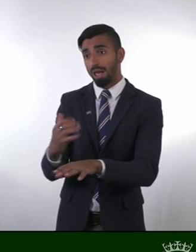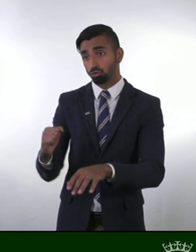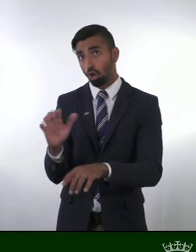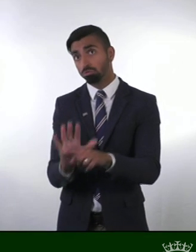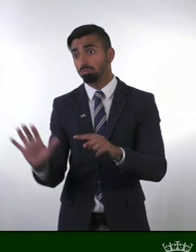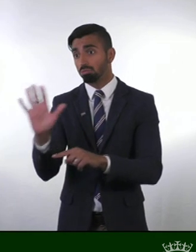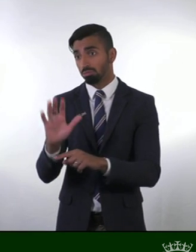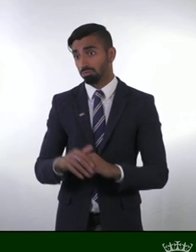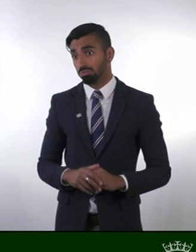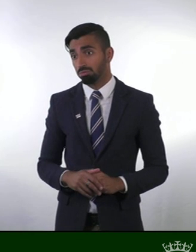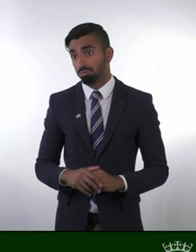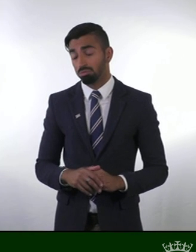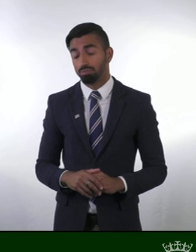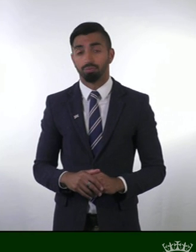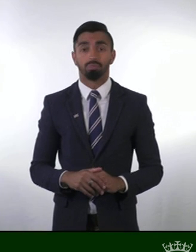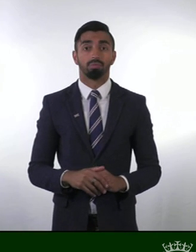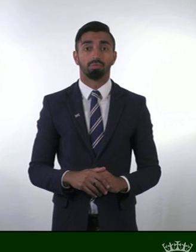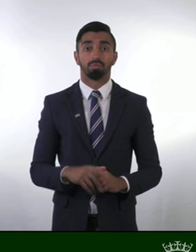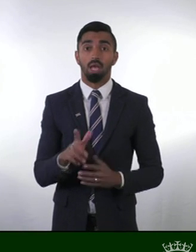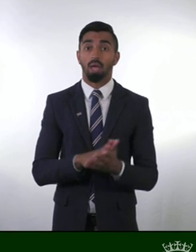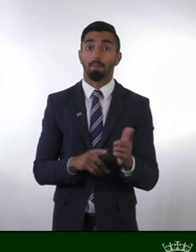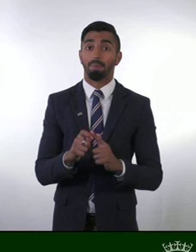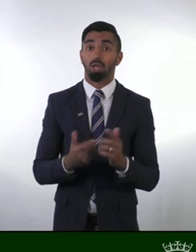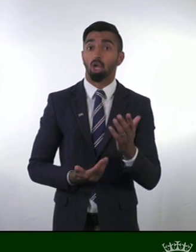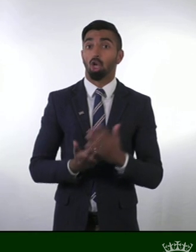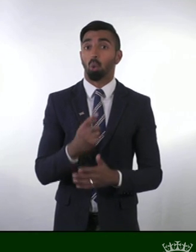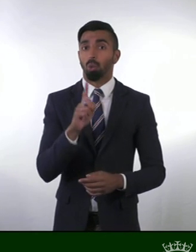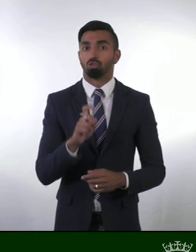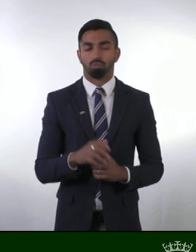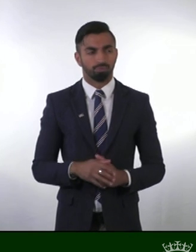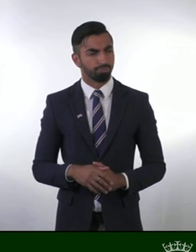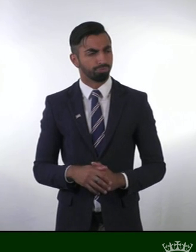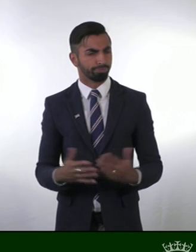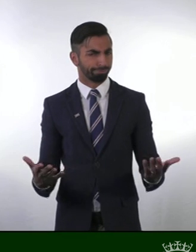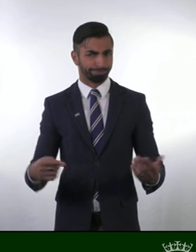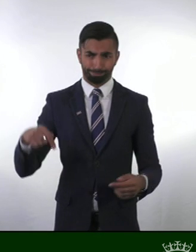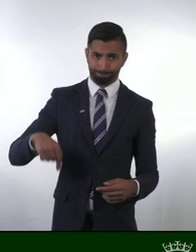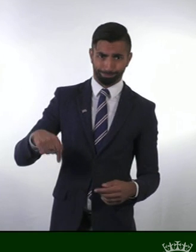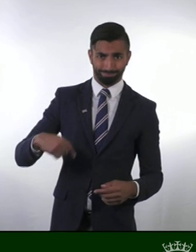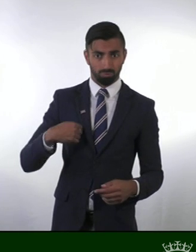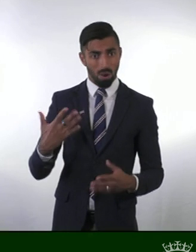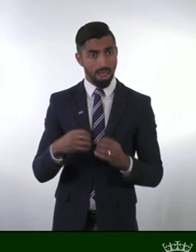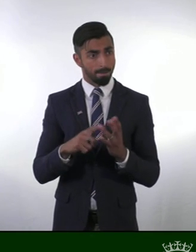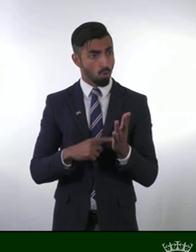We have seen much disinformation about the R value in Bolton and the north-west.